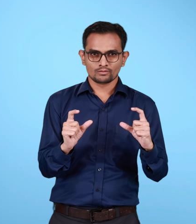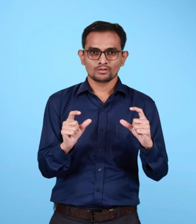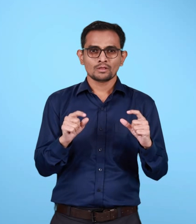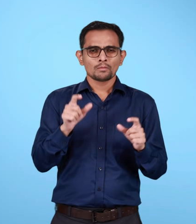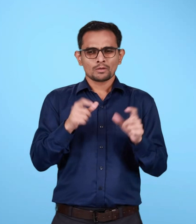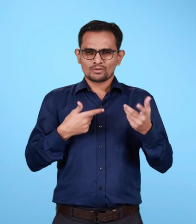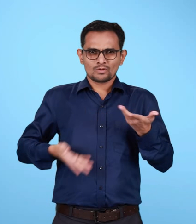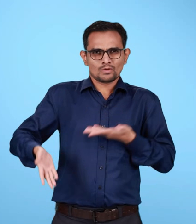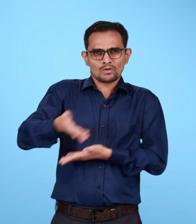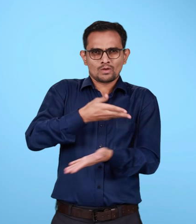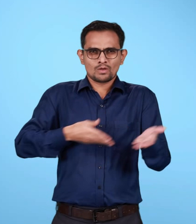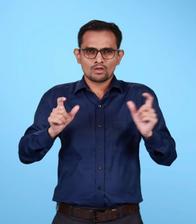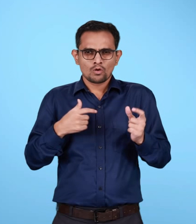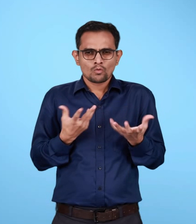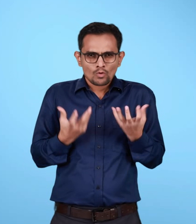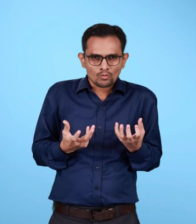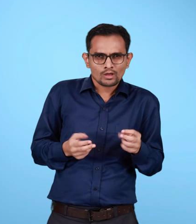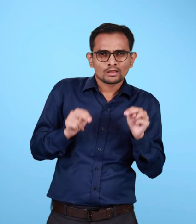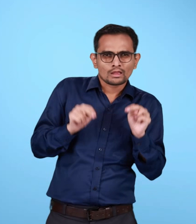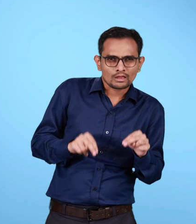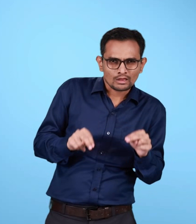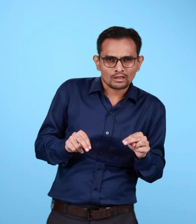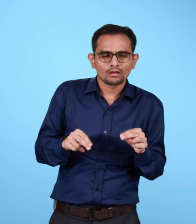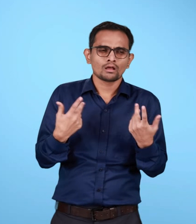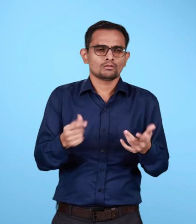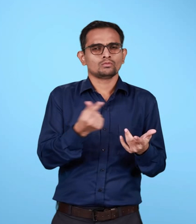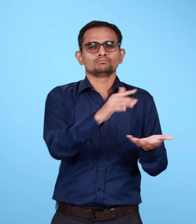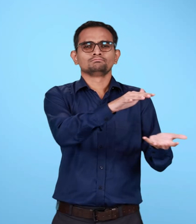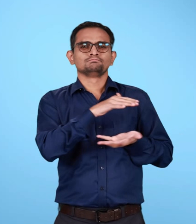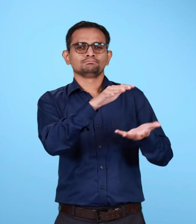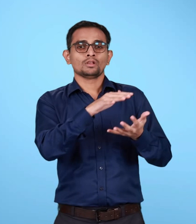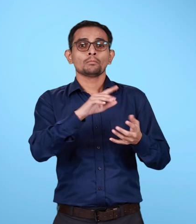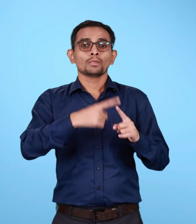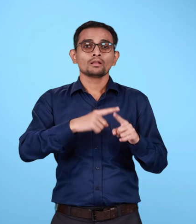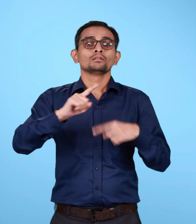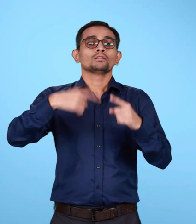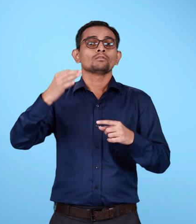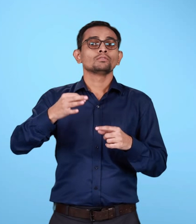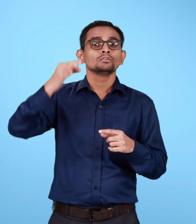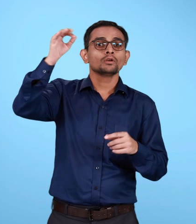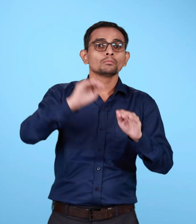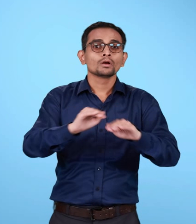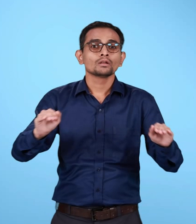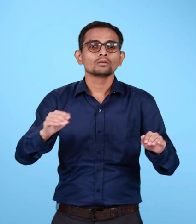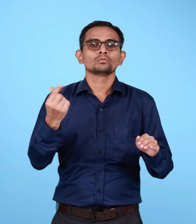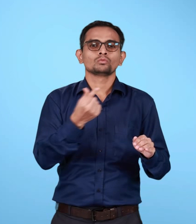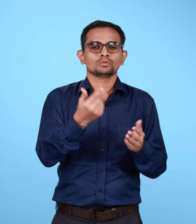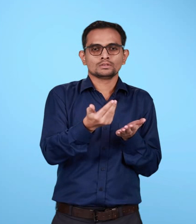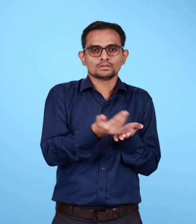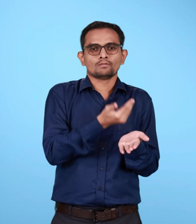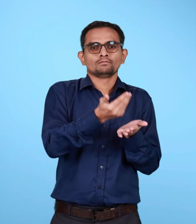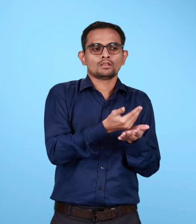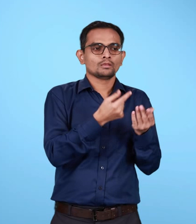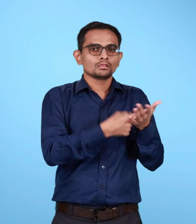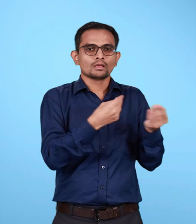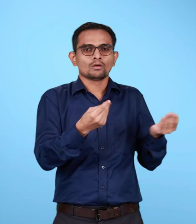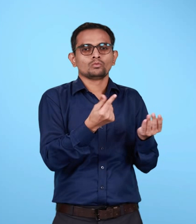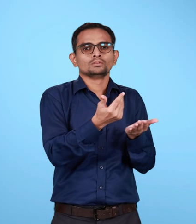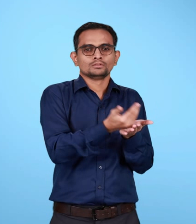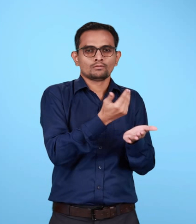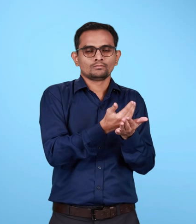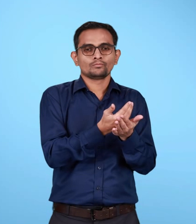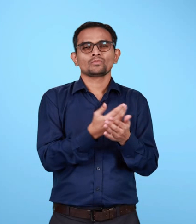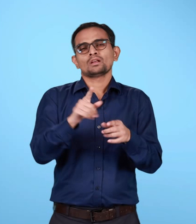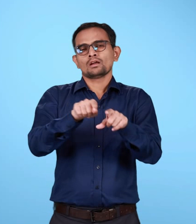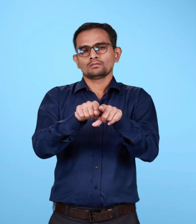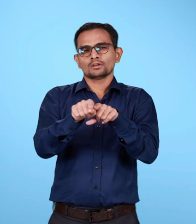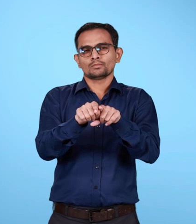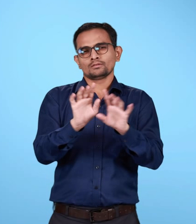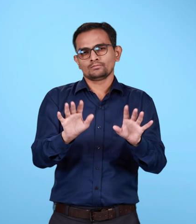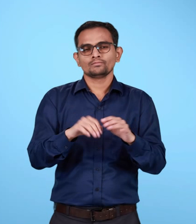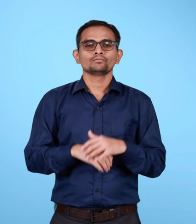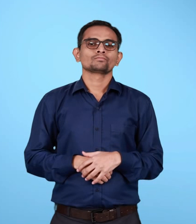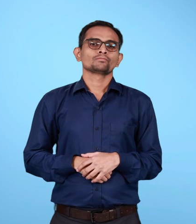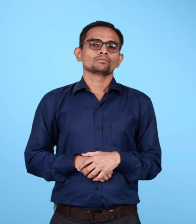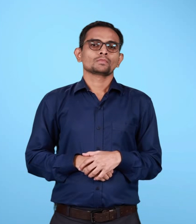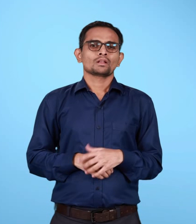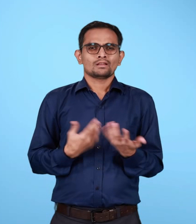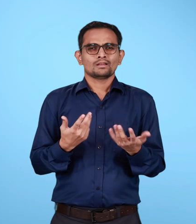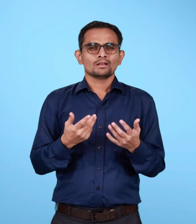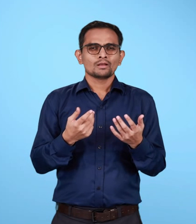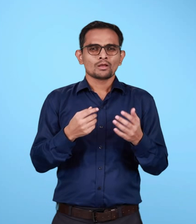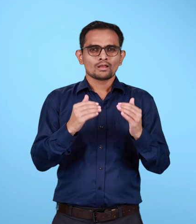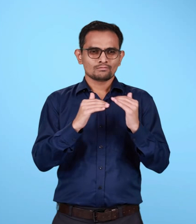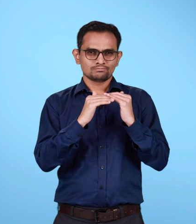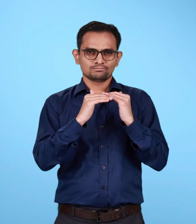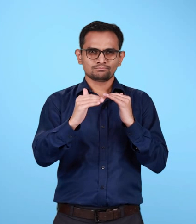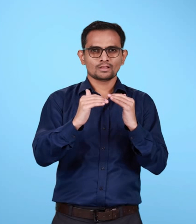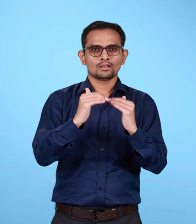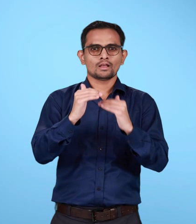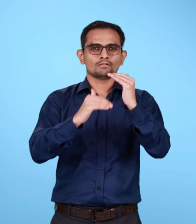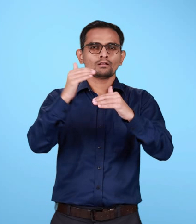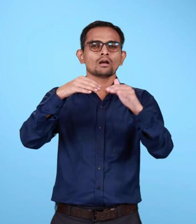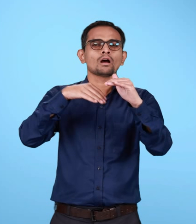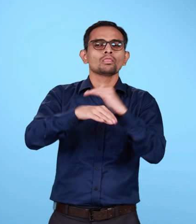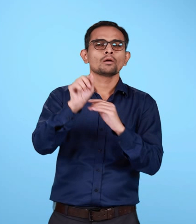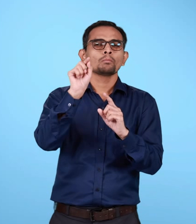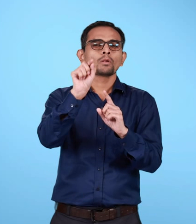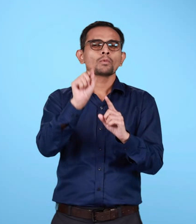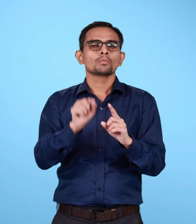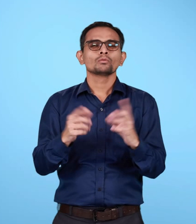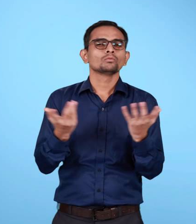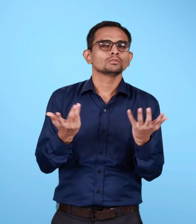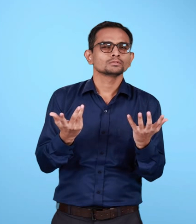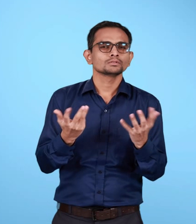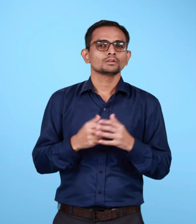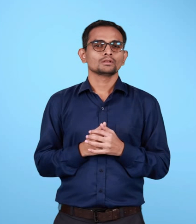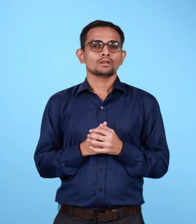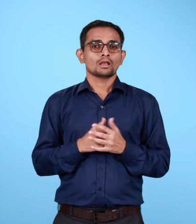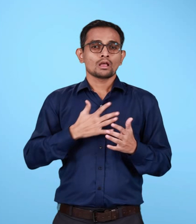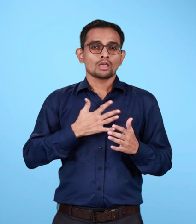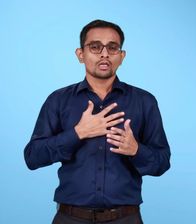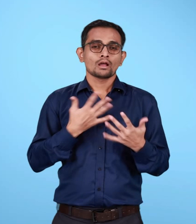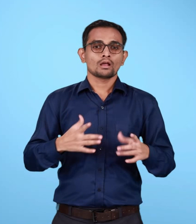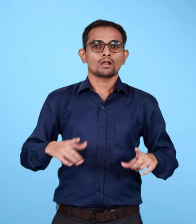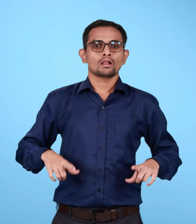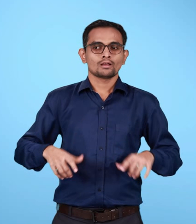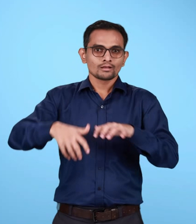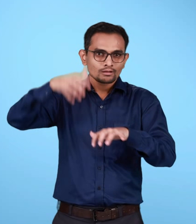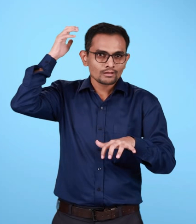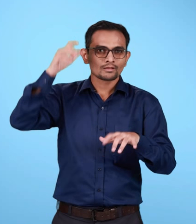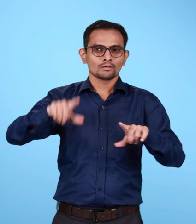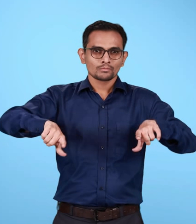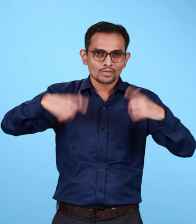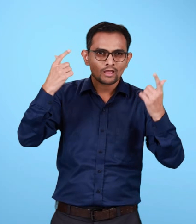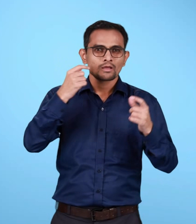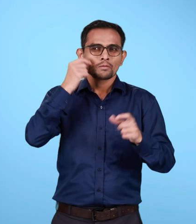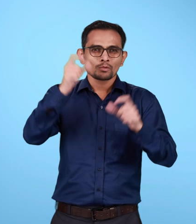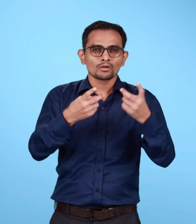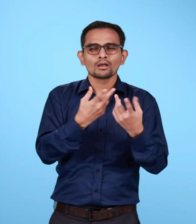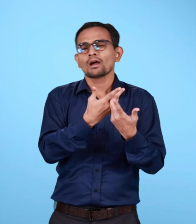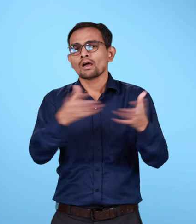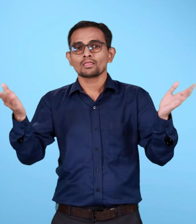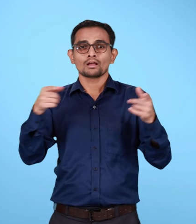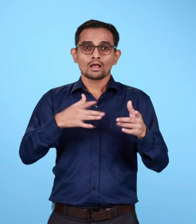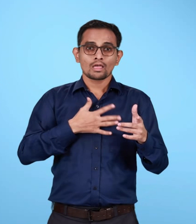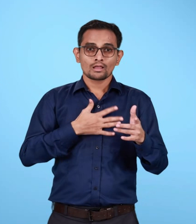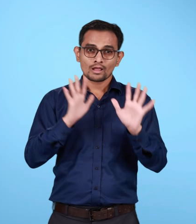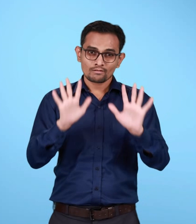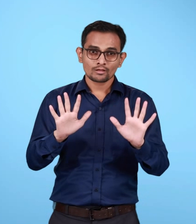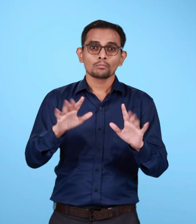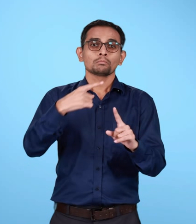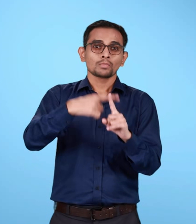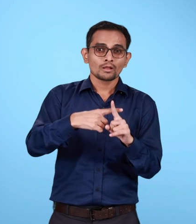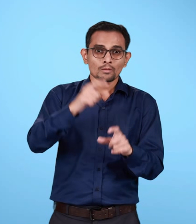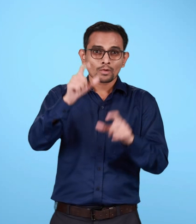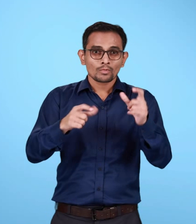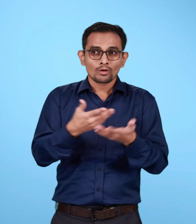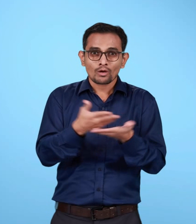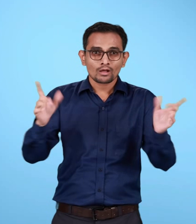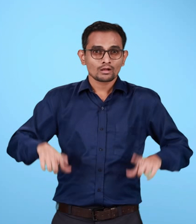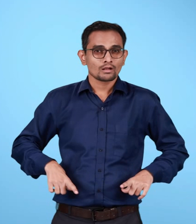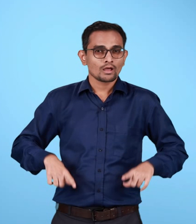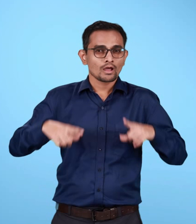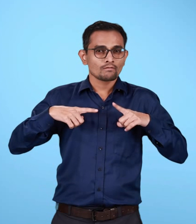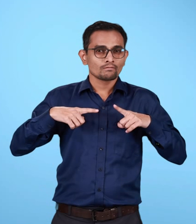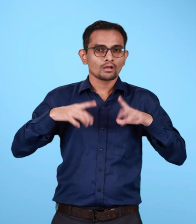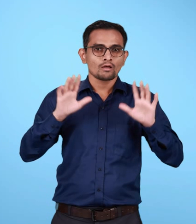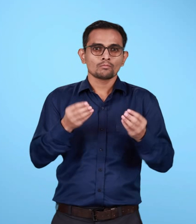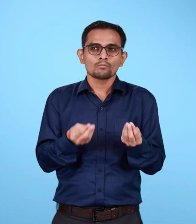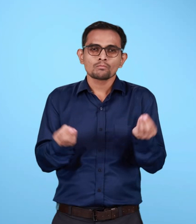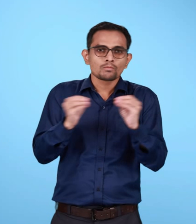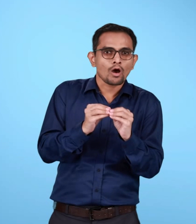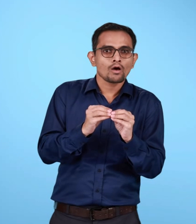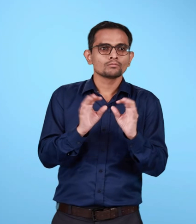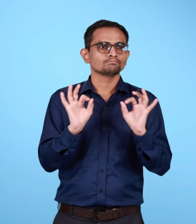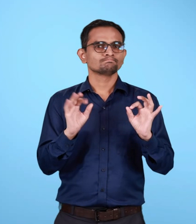it also takes care of future generations. For example, some principles of sustainable development are respect and care for all forms of life, improve the quality of human life, conserve the earth’s,